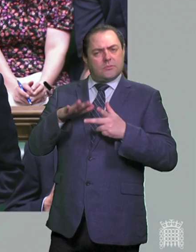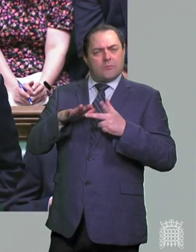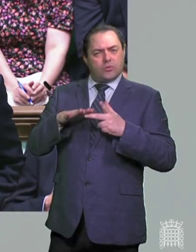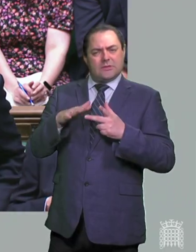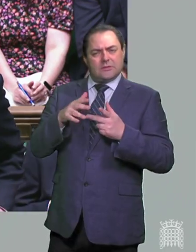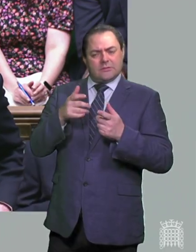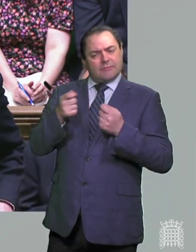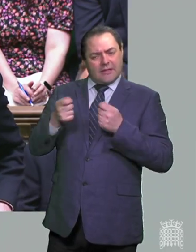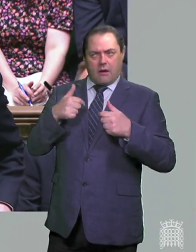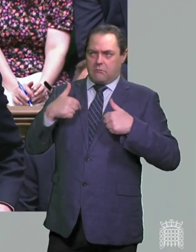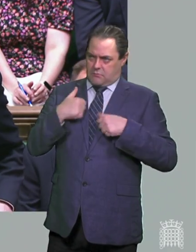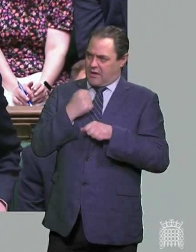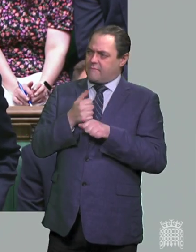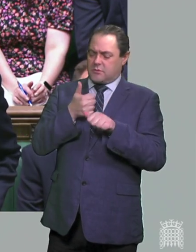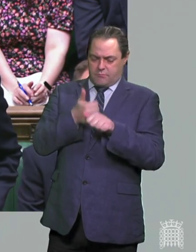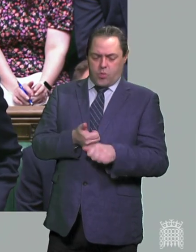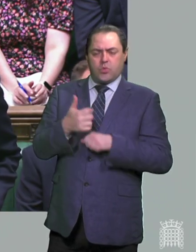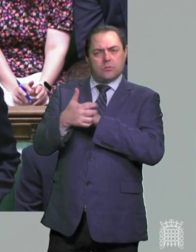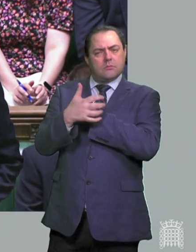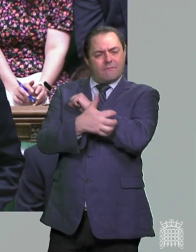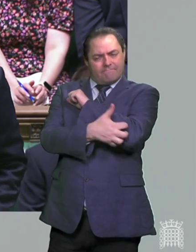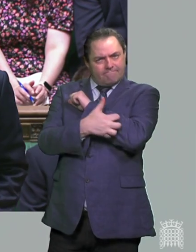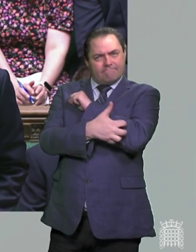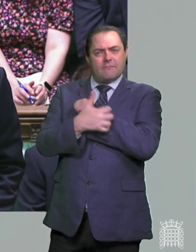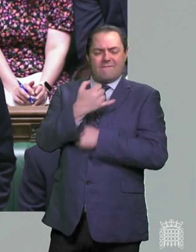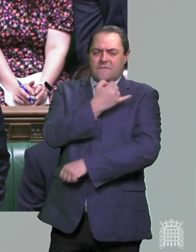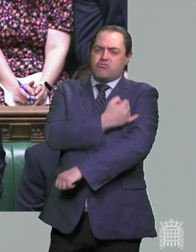This Government continue to do everything we possibly can to support the most vulnerable in society.